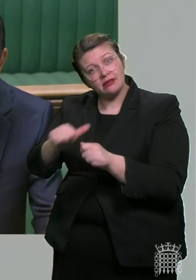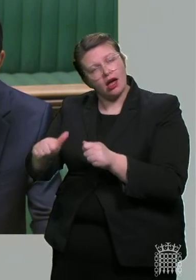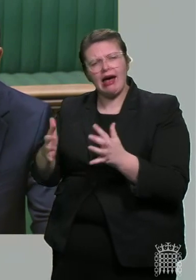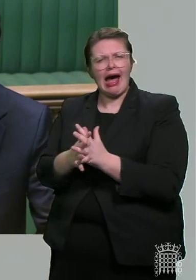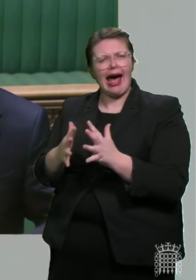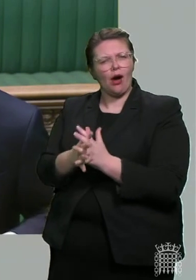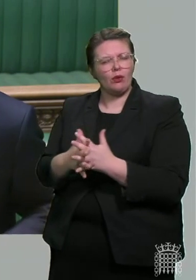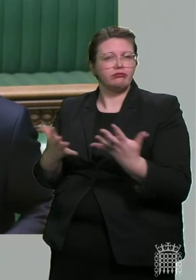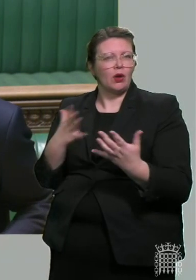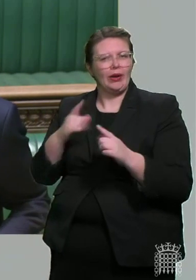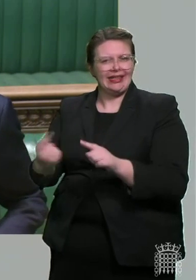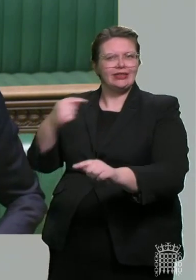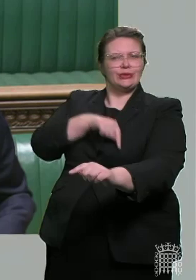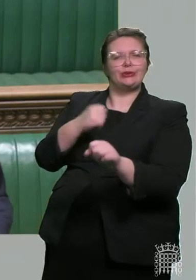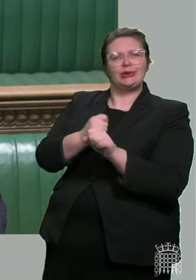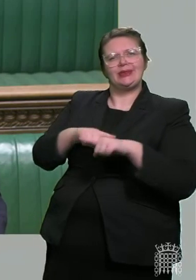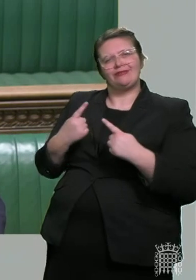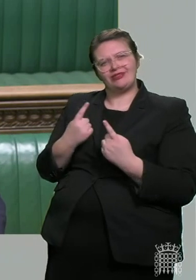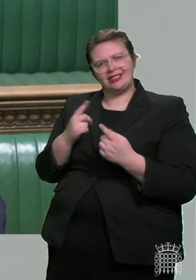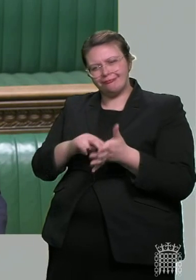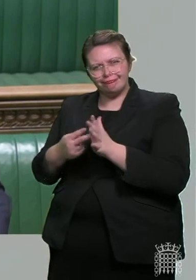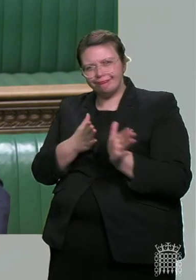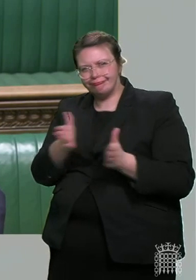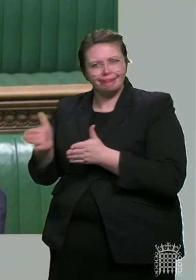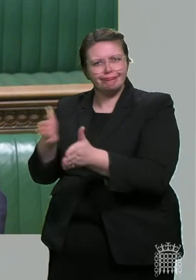We have to do things that have never been done before.